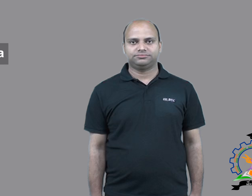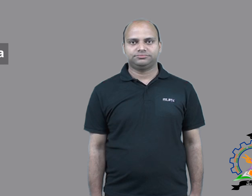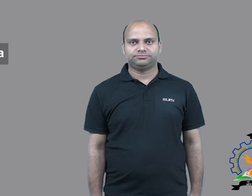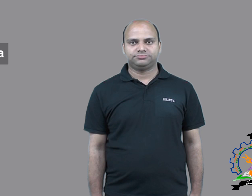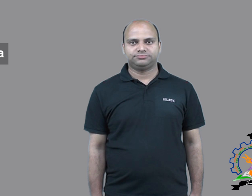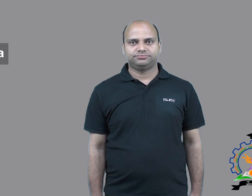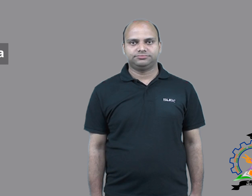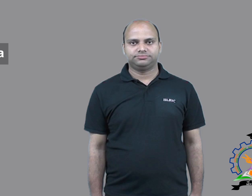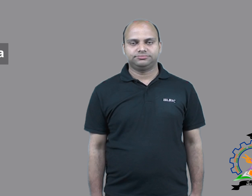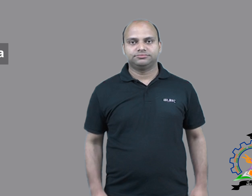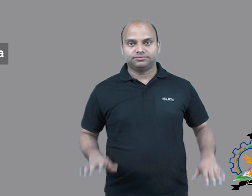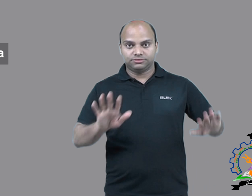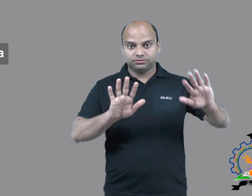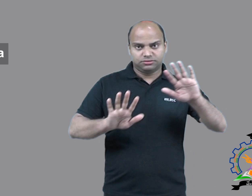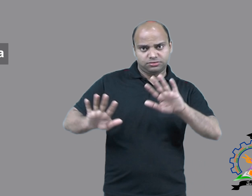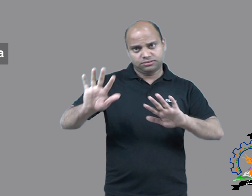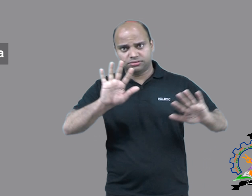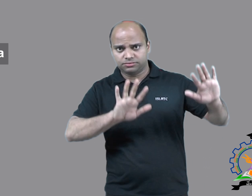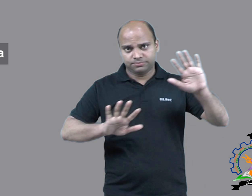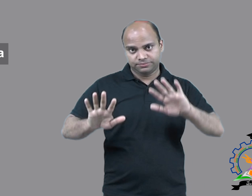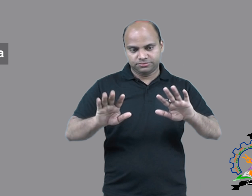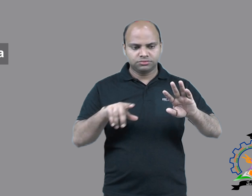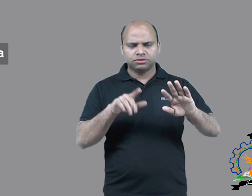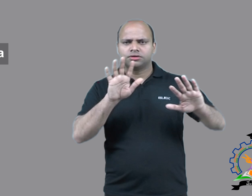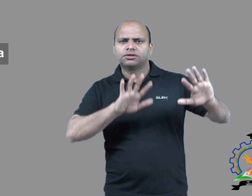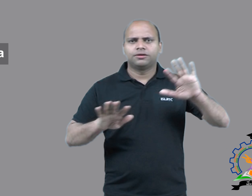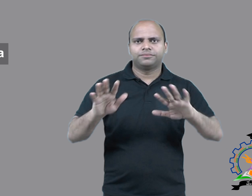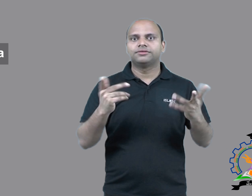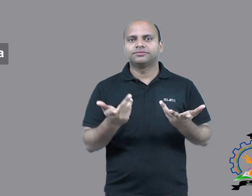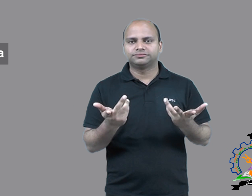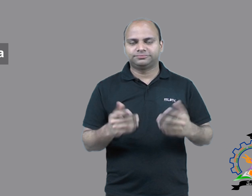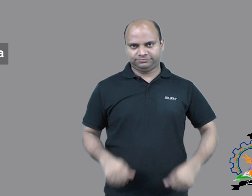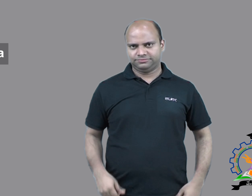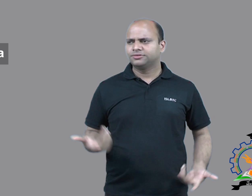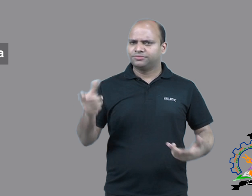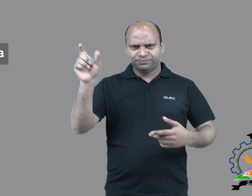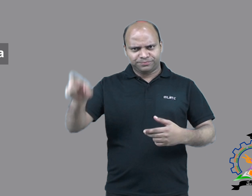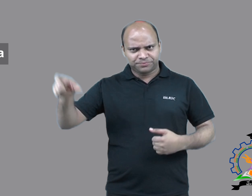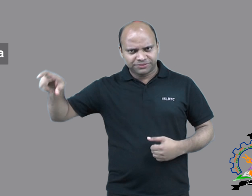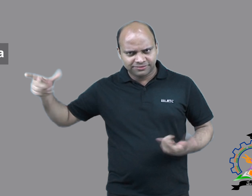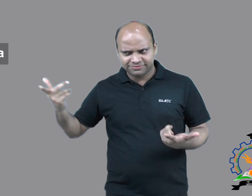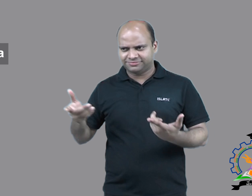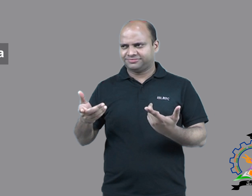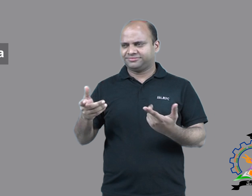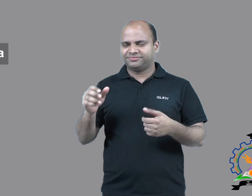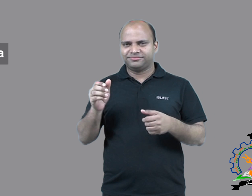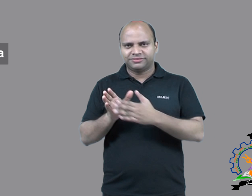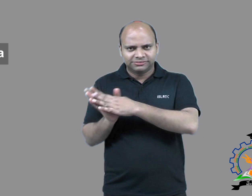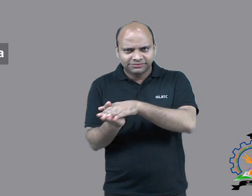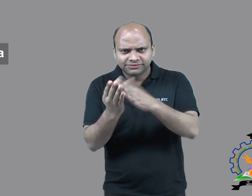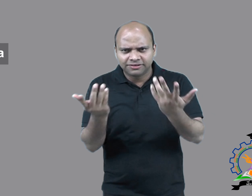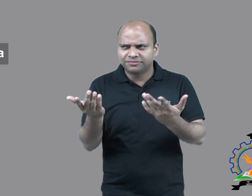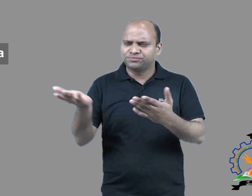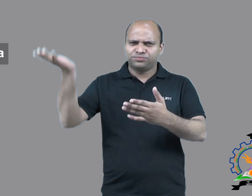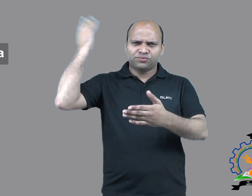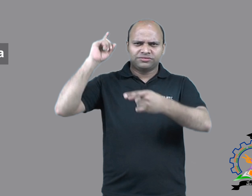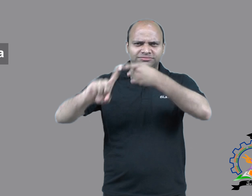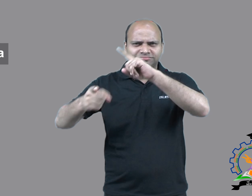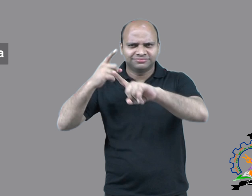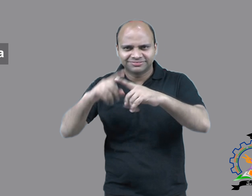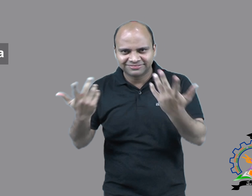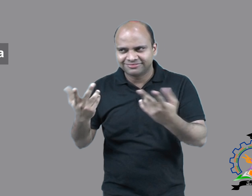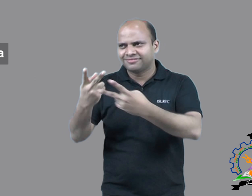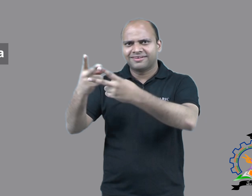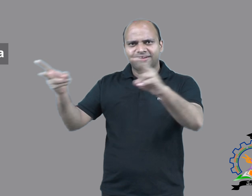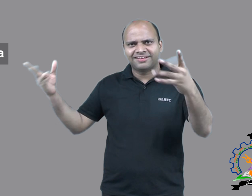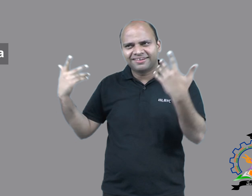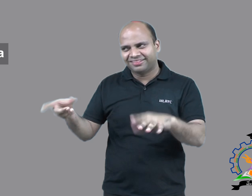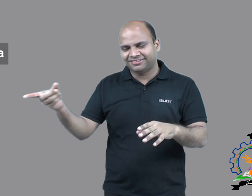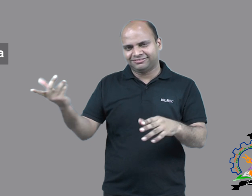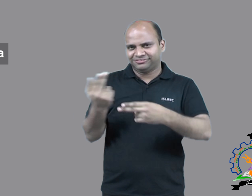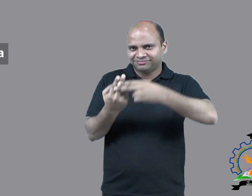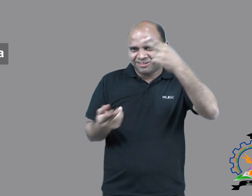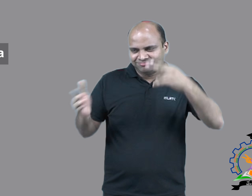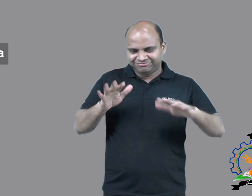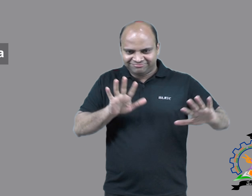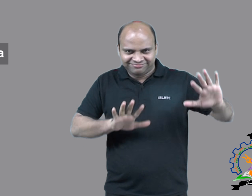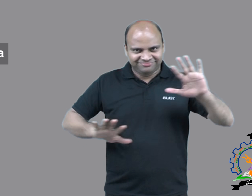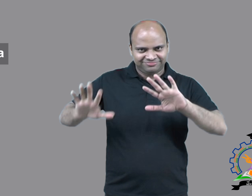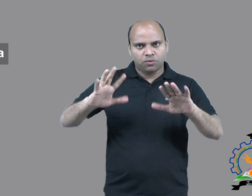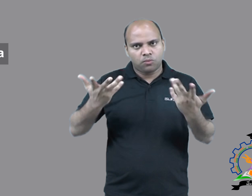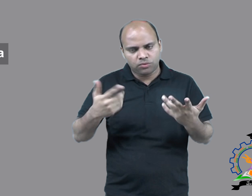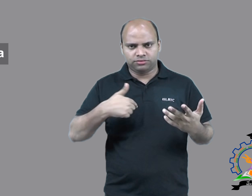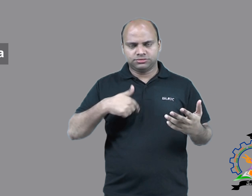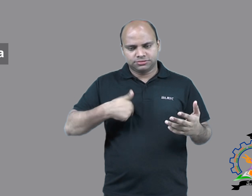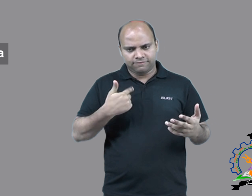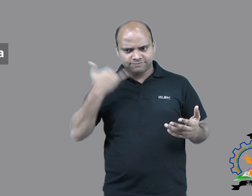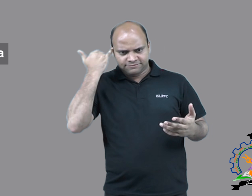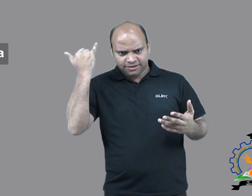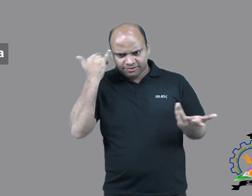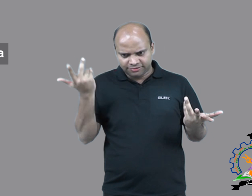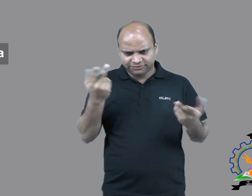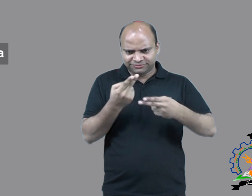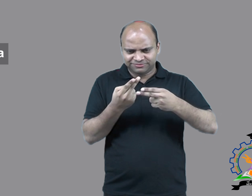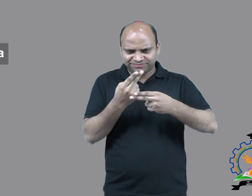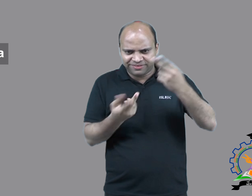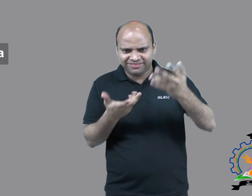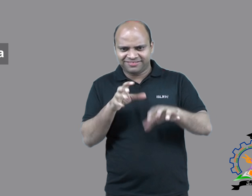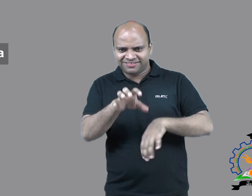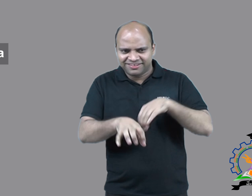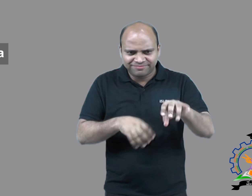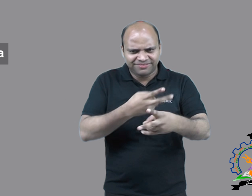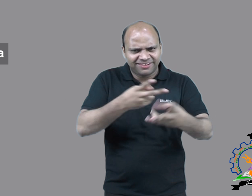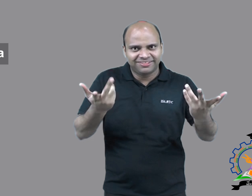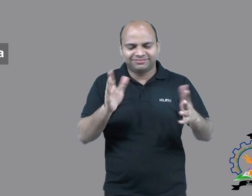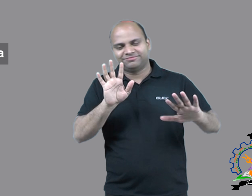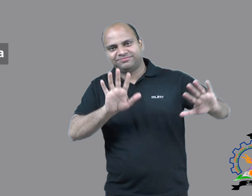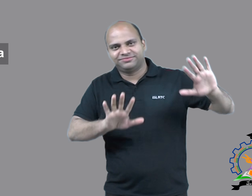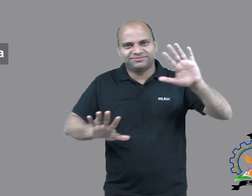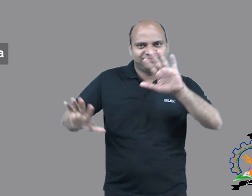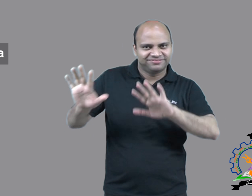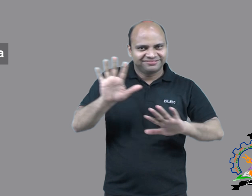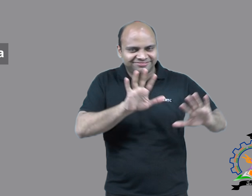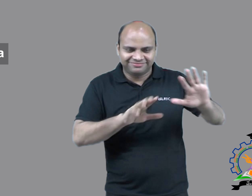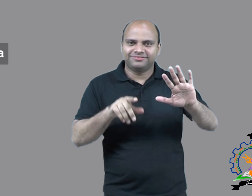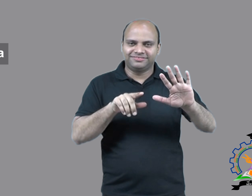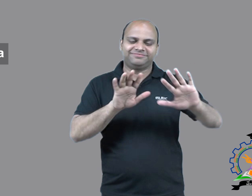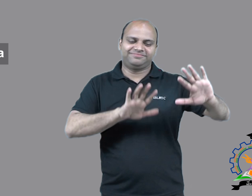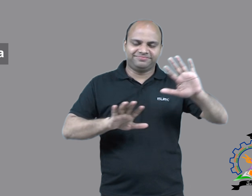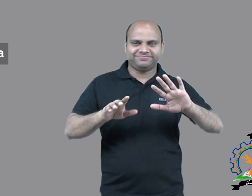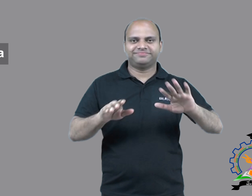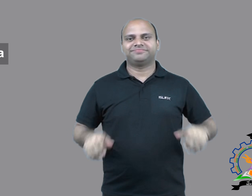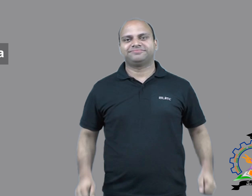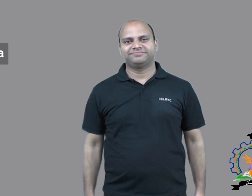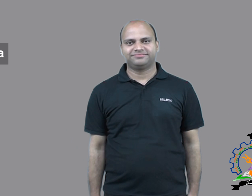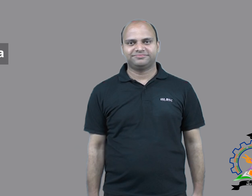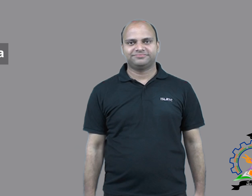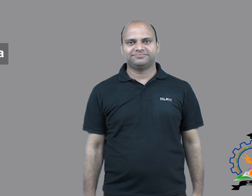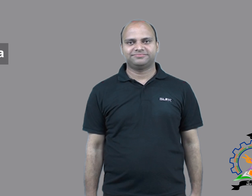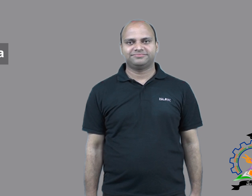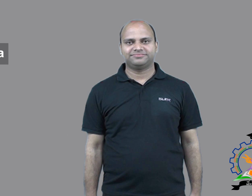Drama